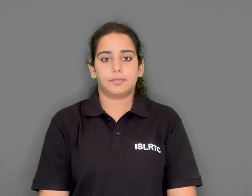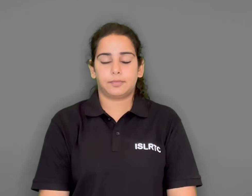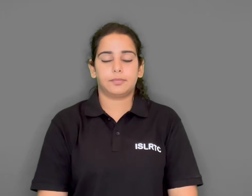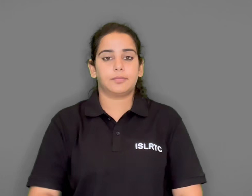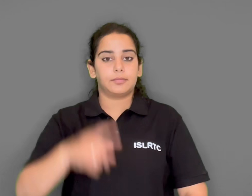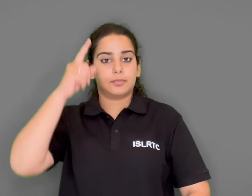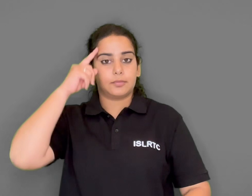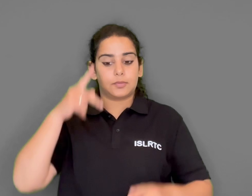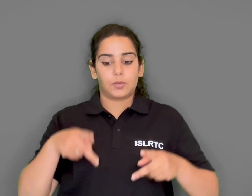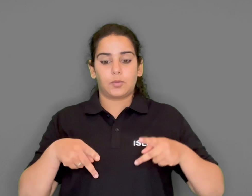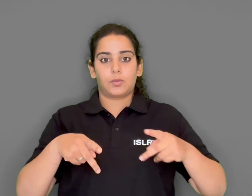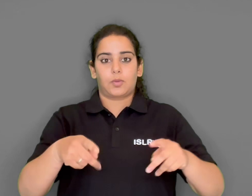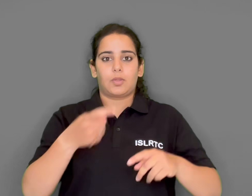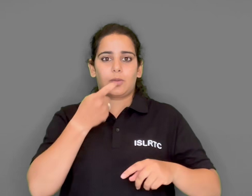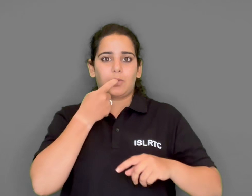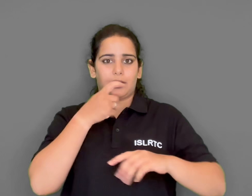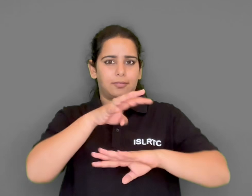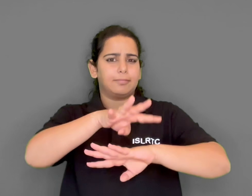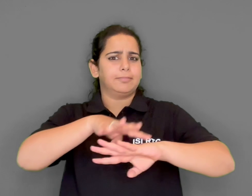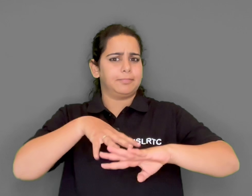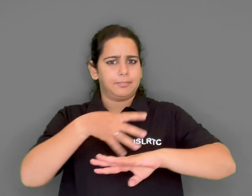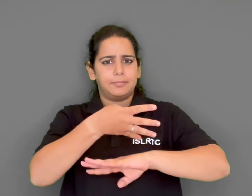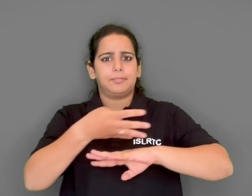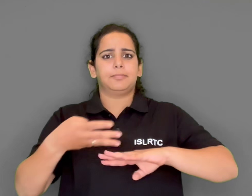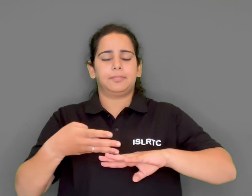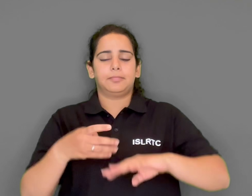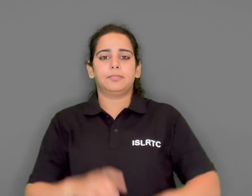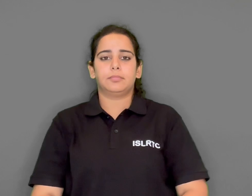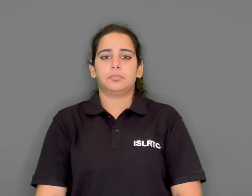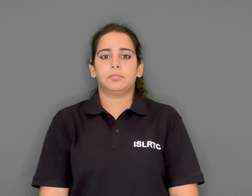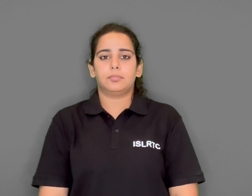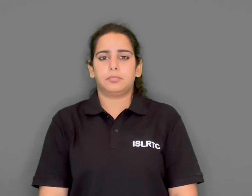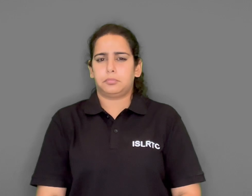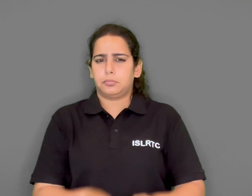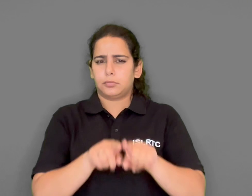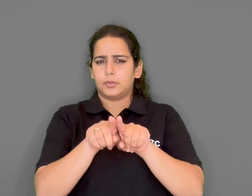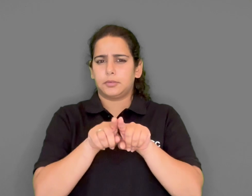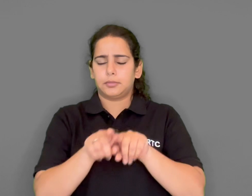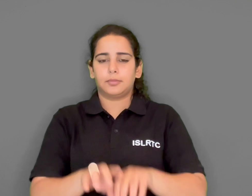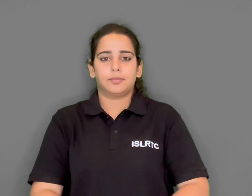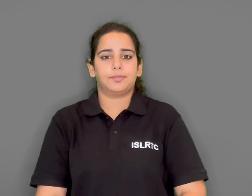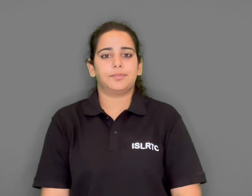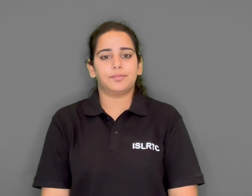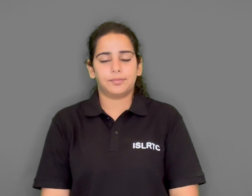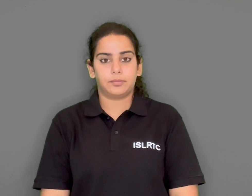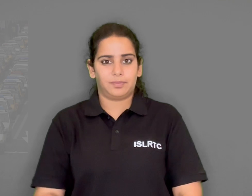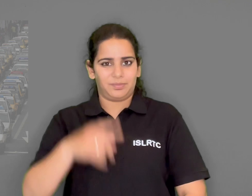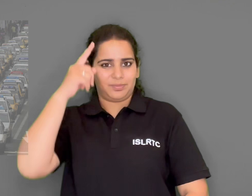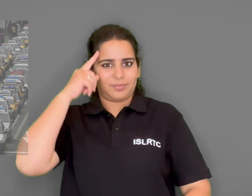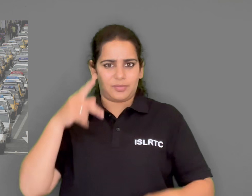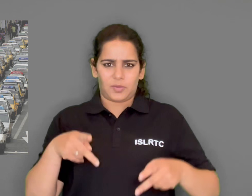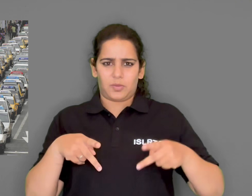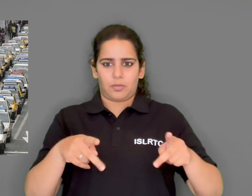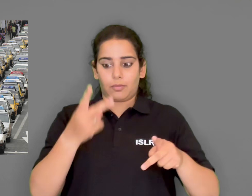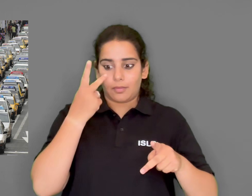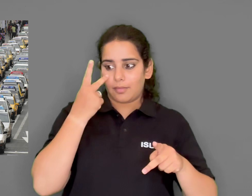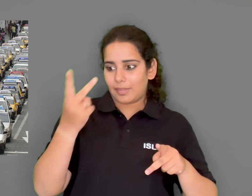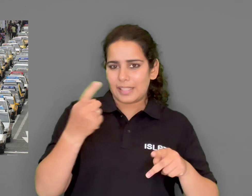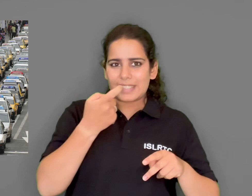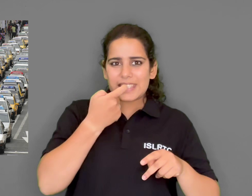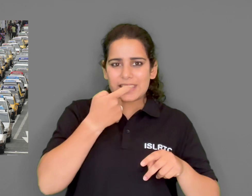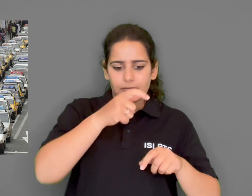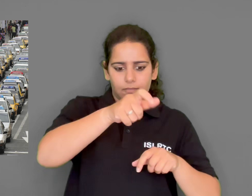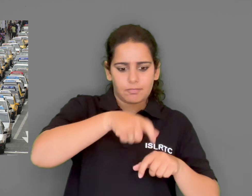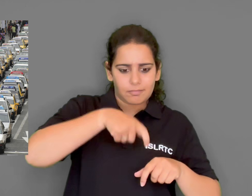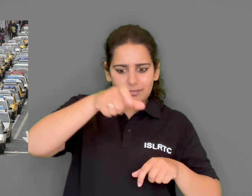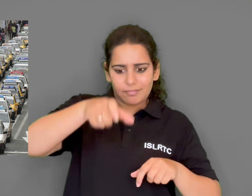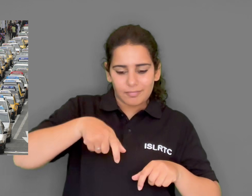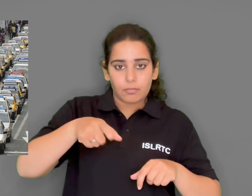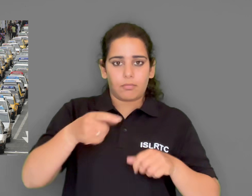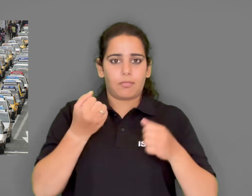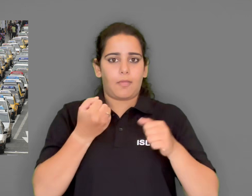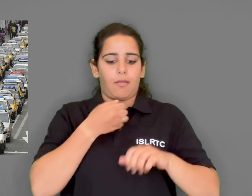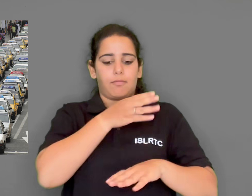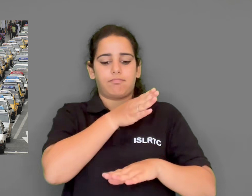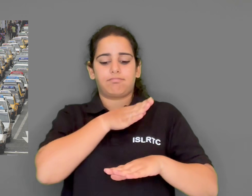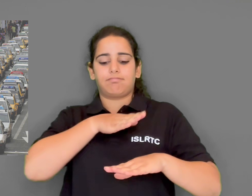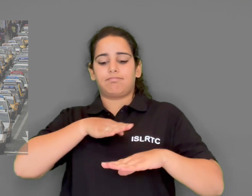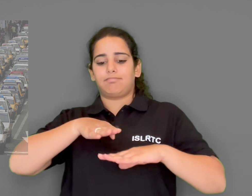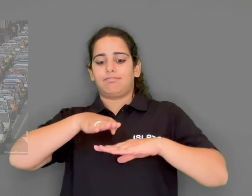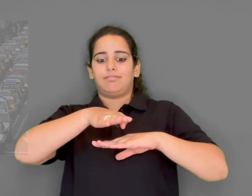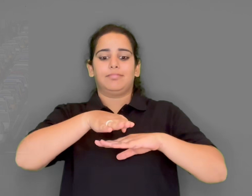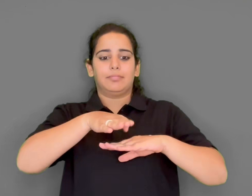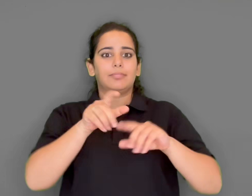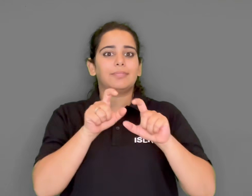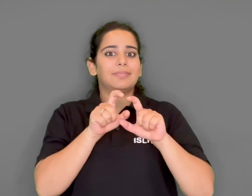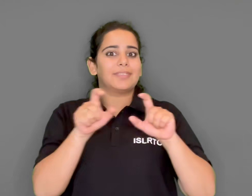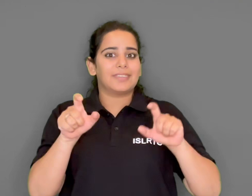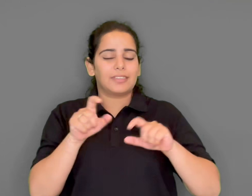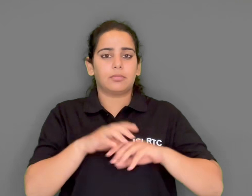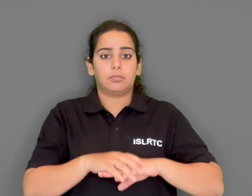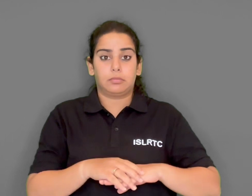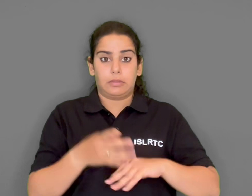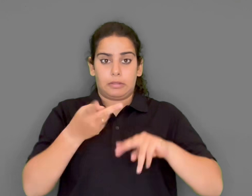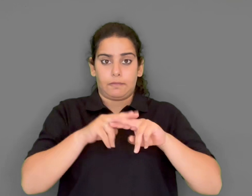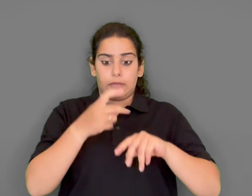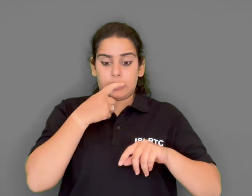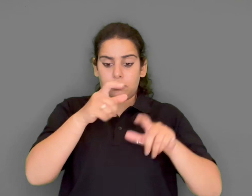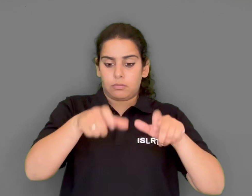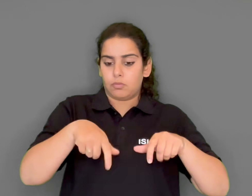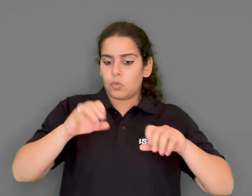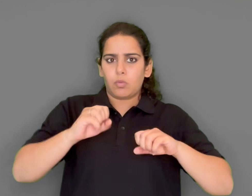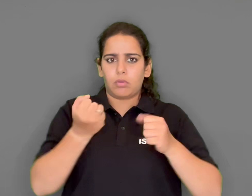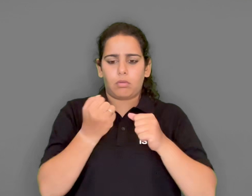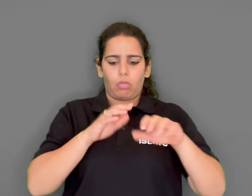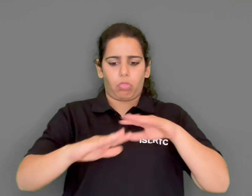Gridlock A traffic jam in which a grid of intersecting streets is so completely congested that no vehicular movement is possible